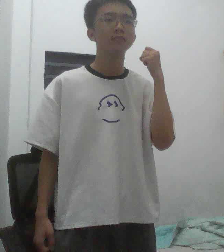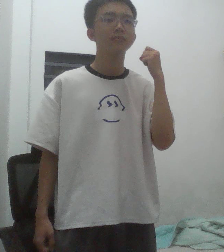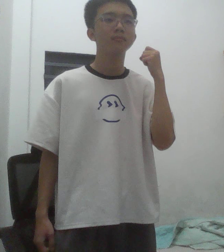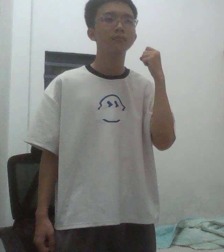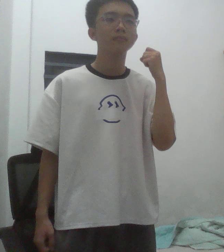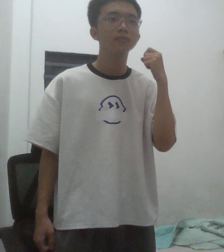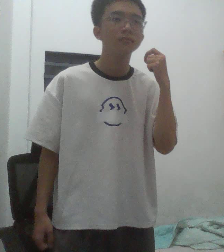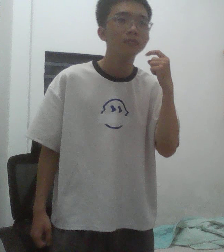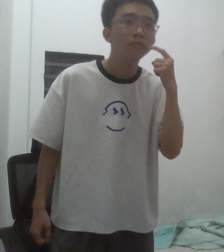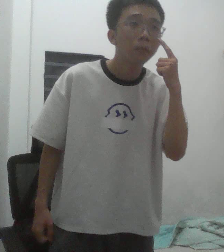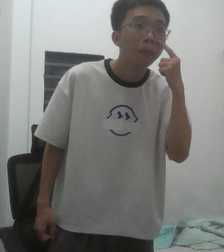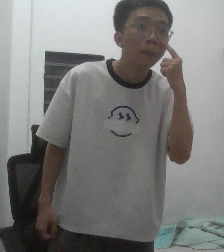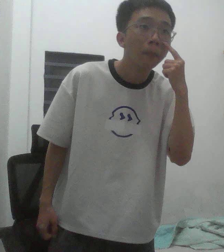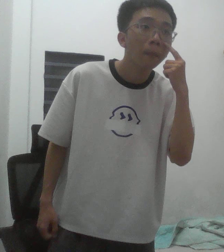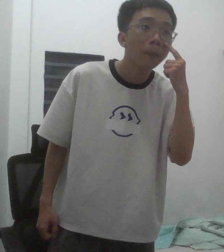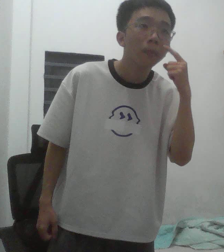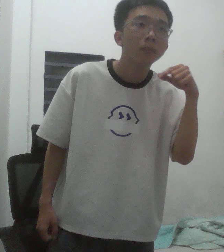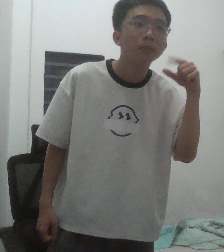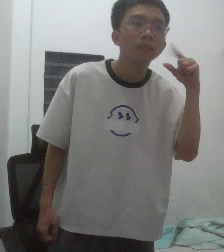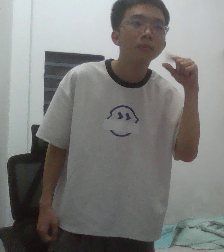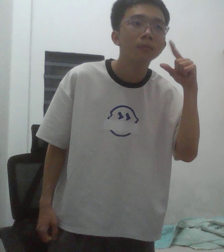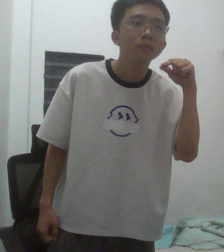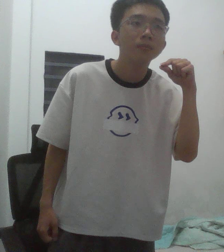lam quen